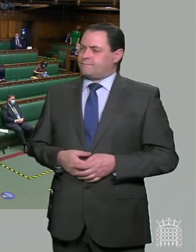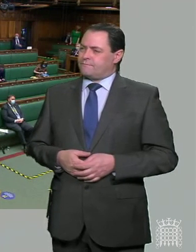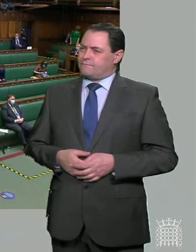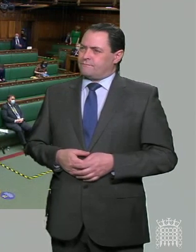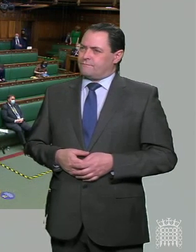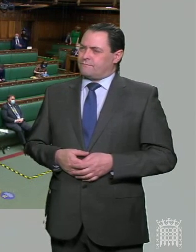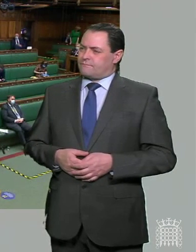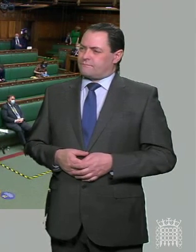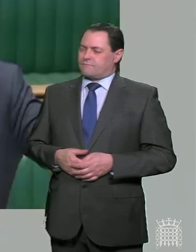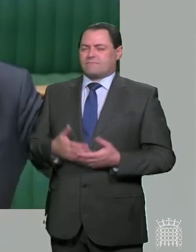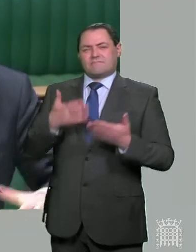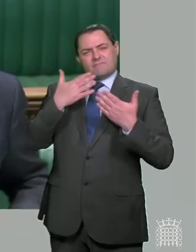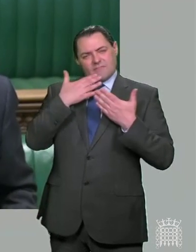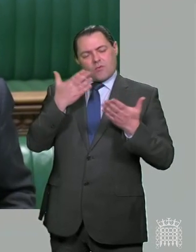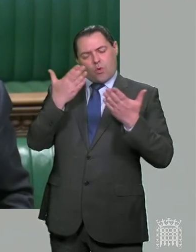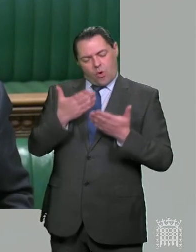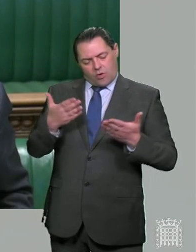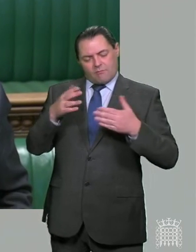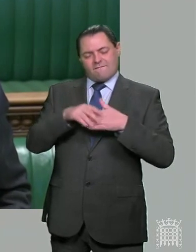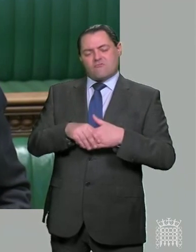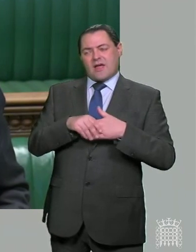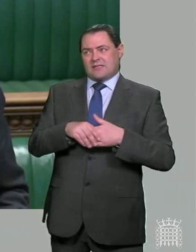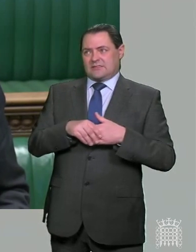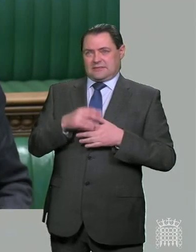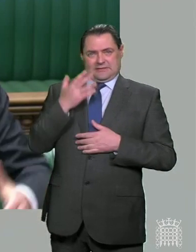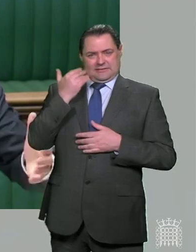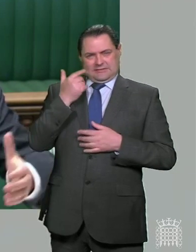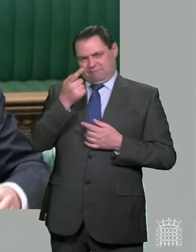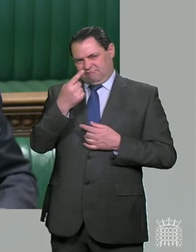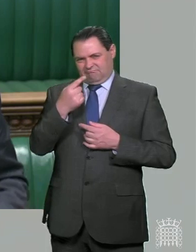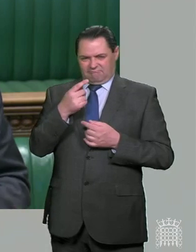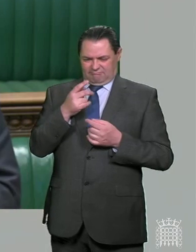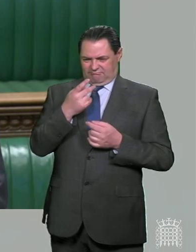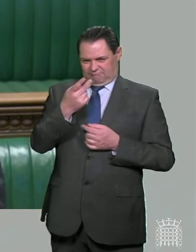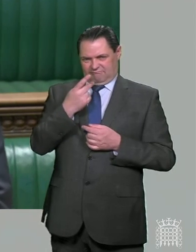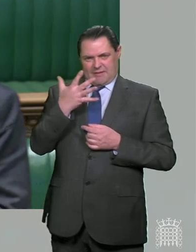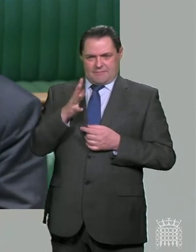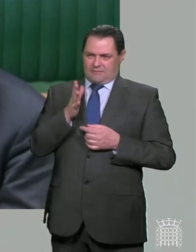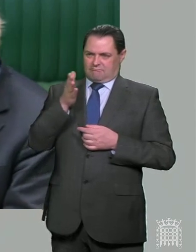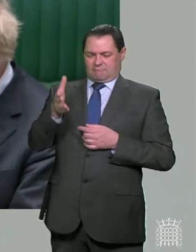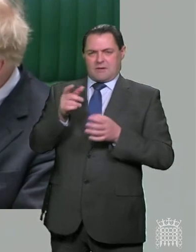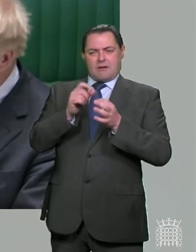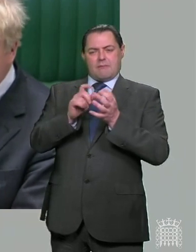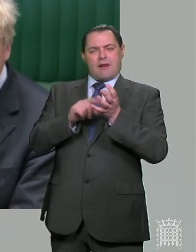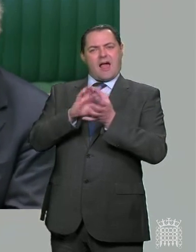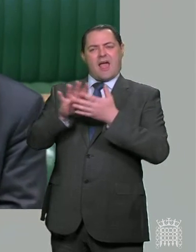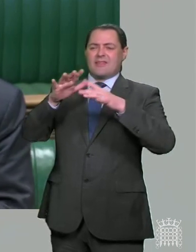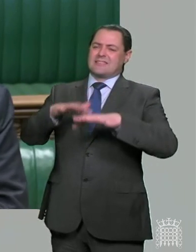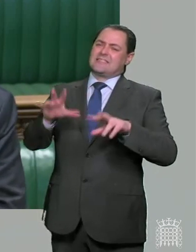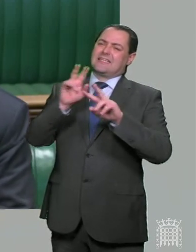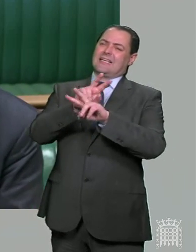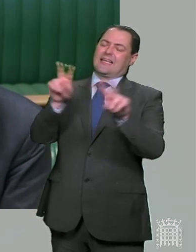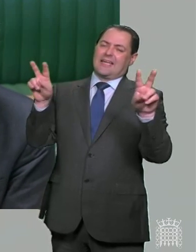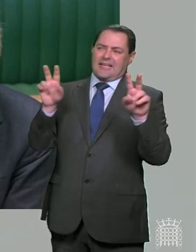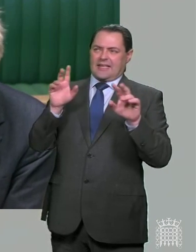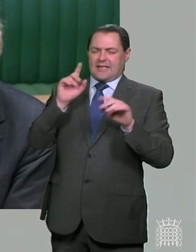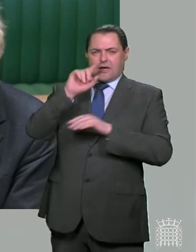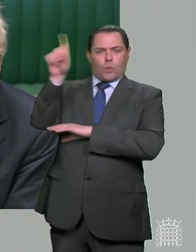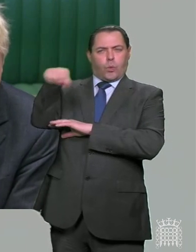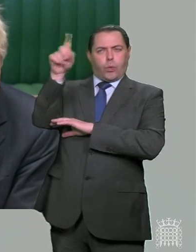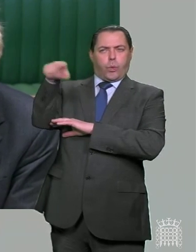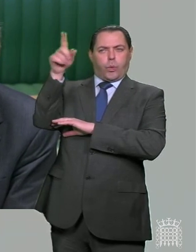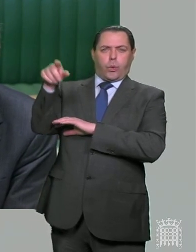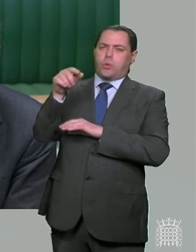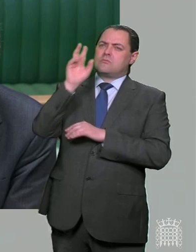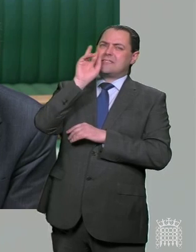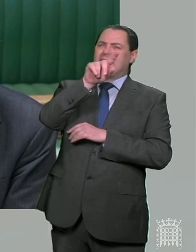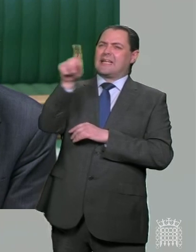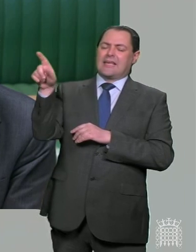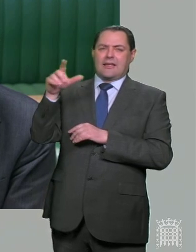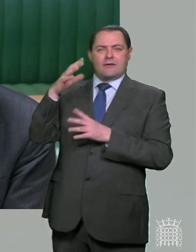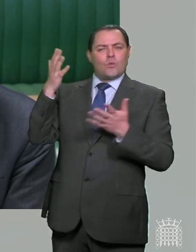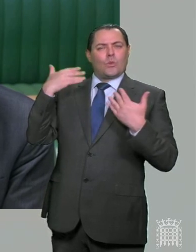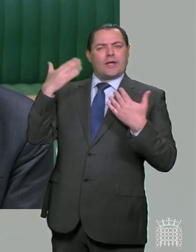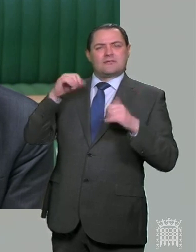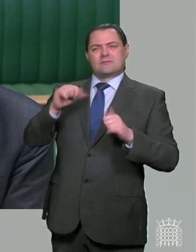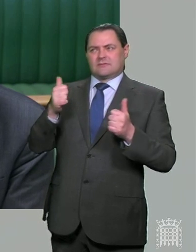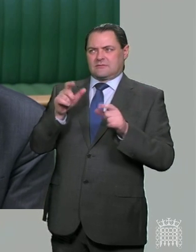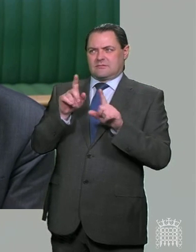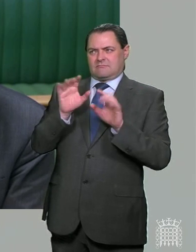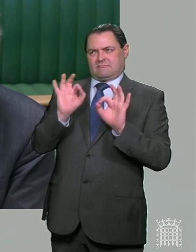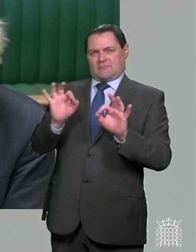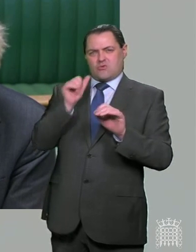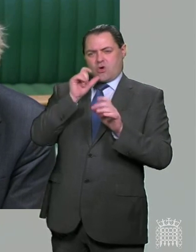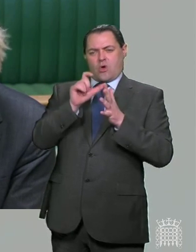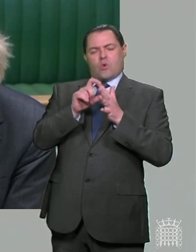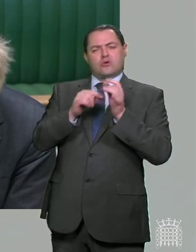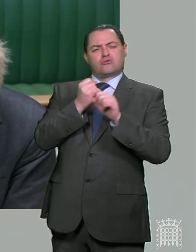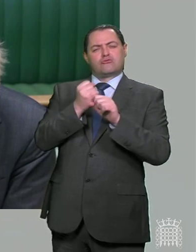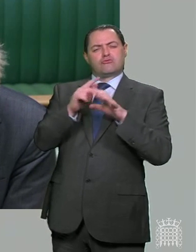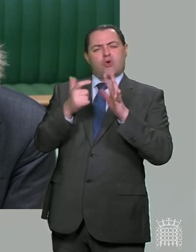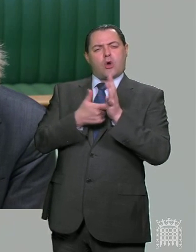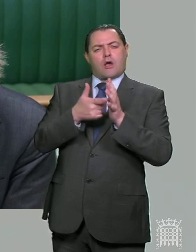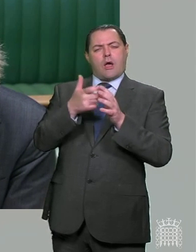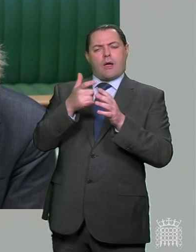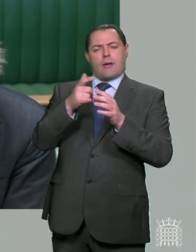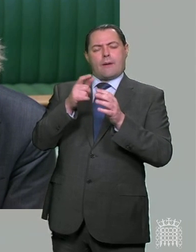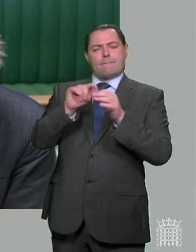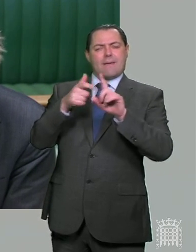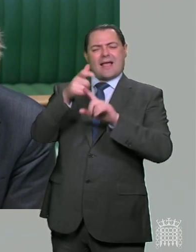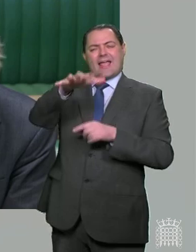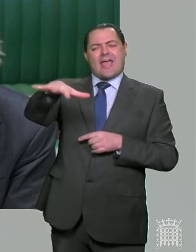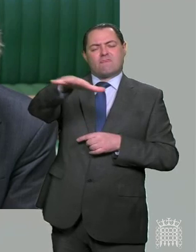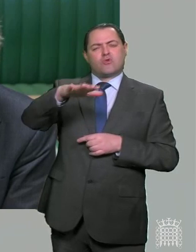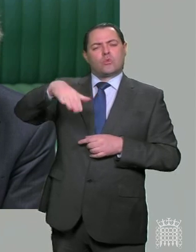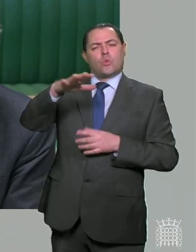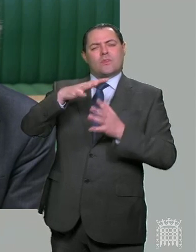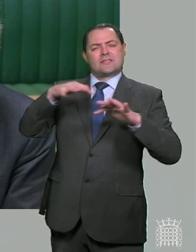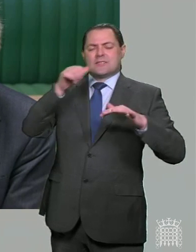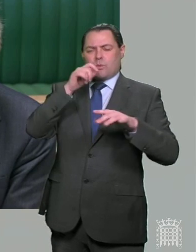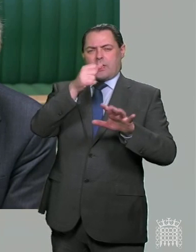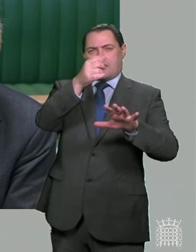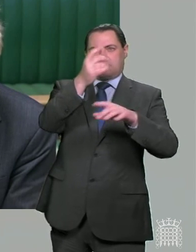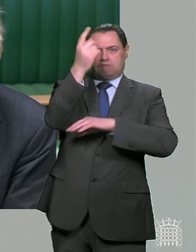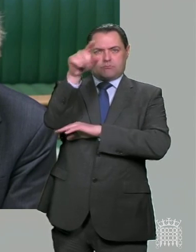I thank my honourable Friend very much. It was only lately that he and I stood on the seafront at Blyth and looked out at some of the incredible wind farms—the harbingers and the prelude to the huge Dogger Bank wind farms that are going to be built in the North sea.